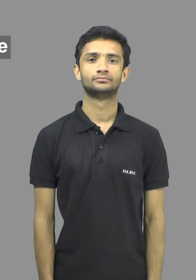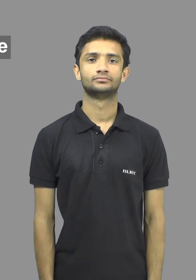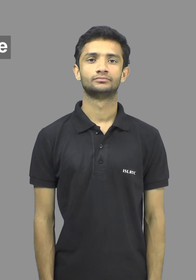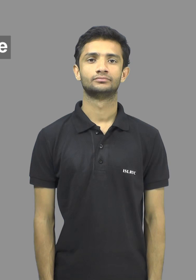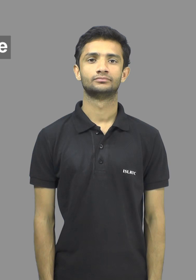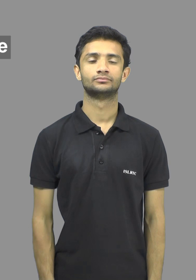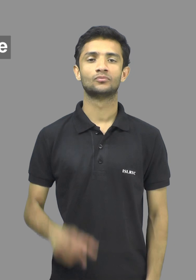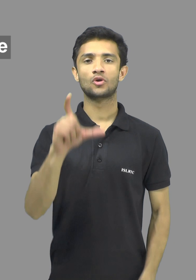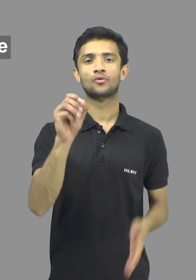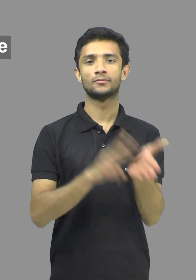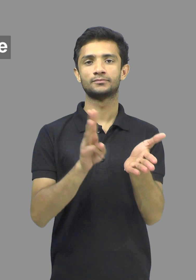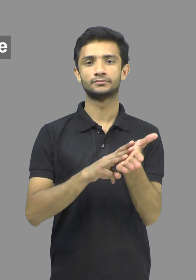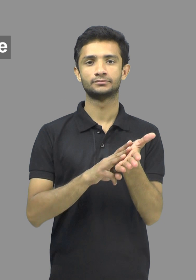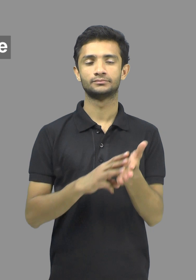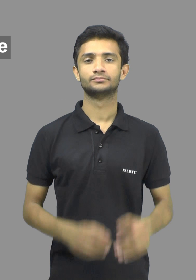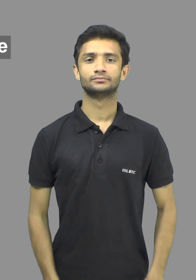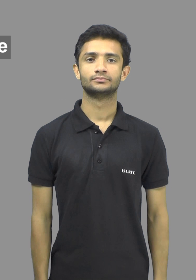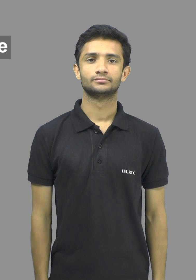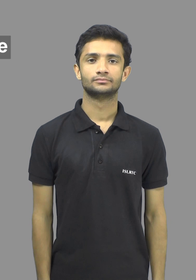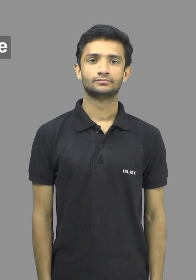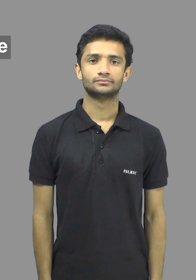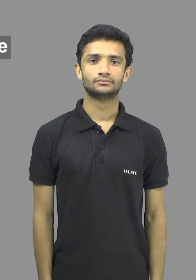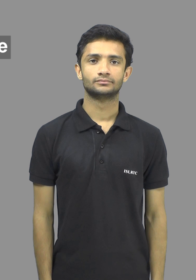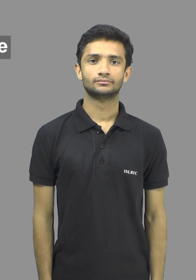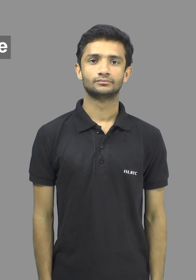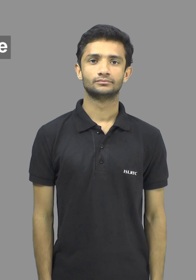Commerce